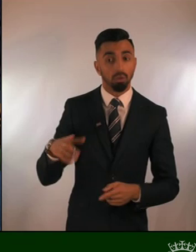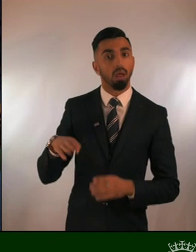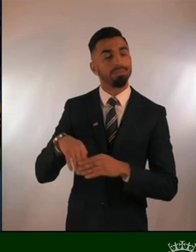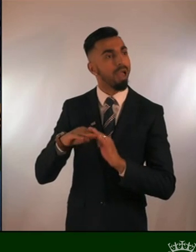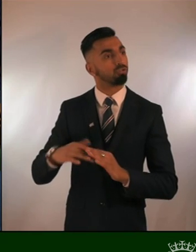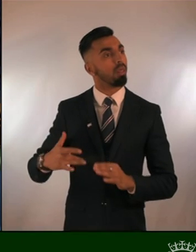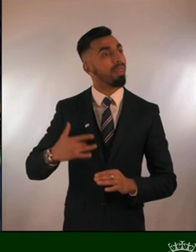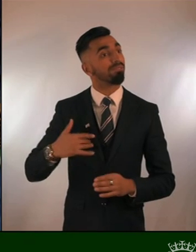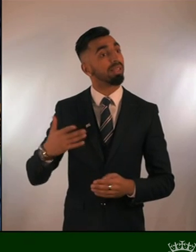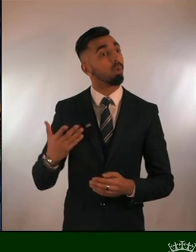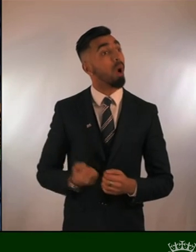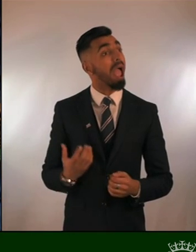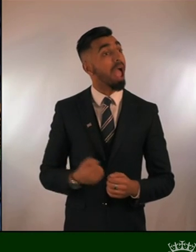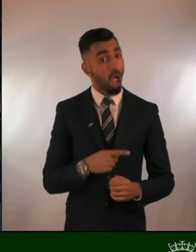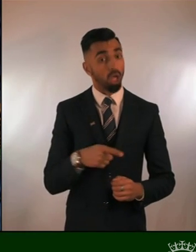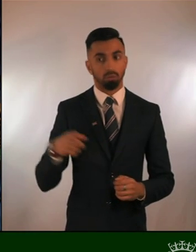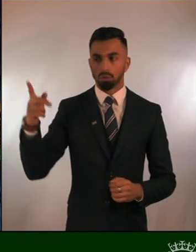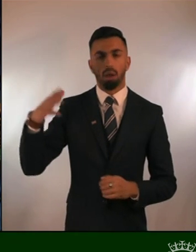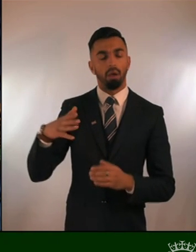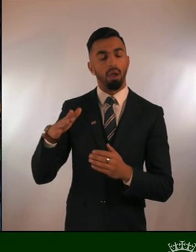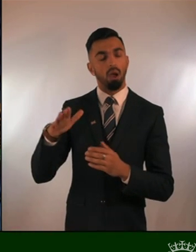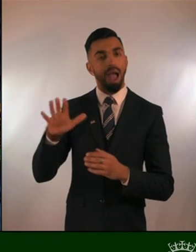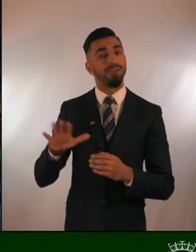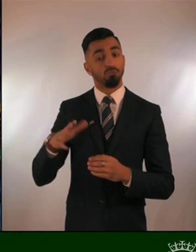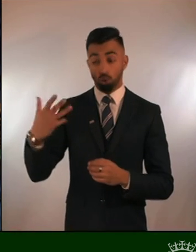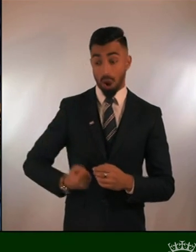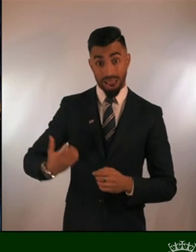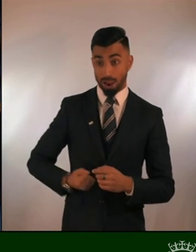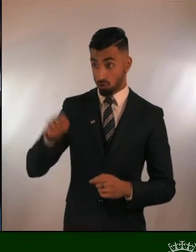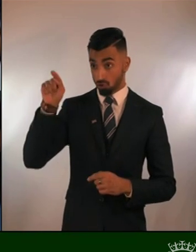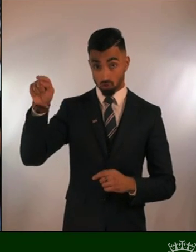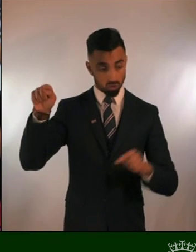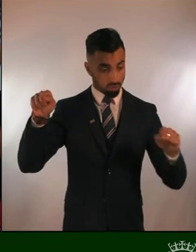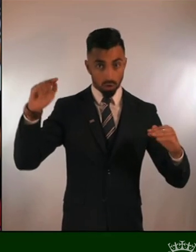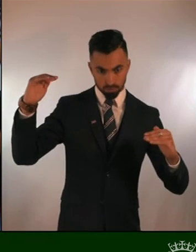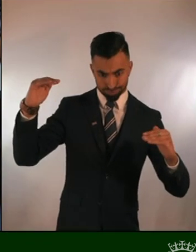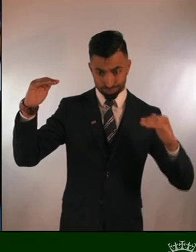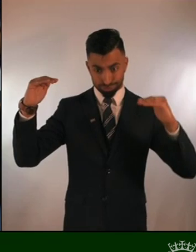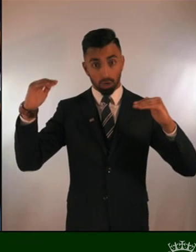On current forecasts, that means a living wage of over £10.50 an hour.